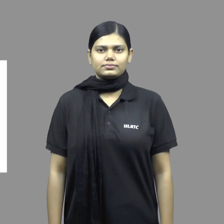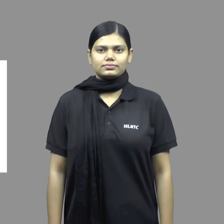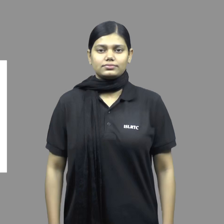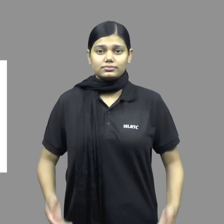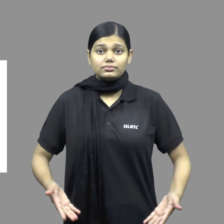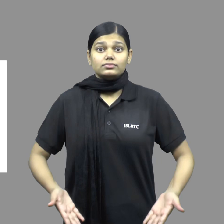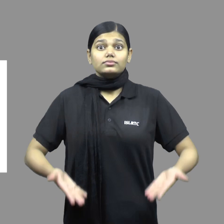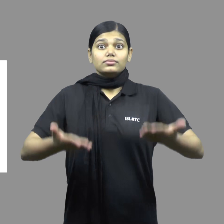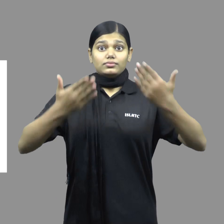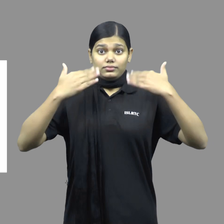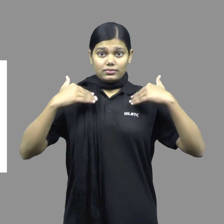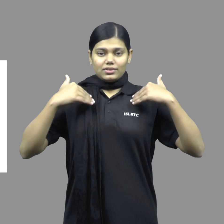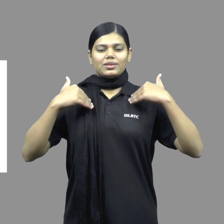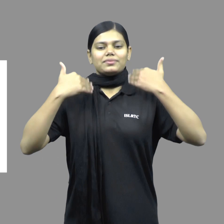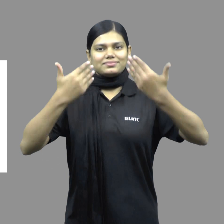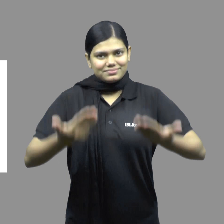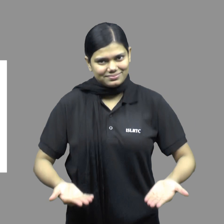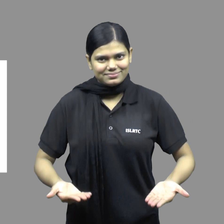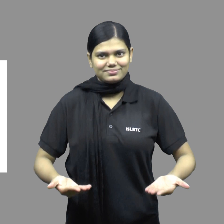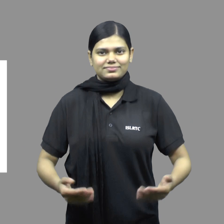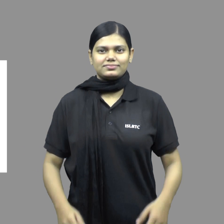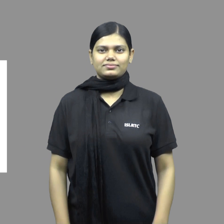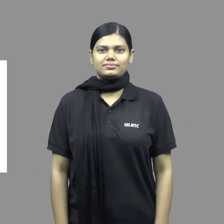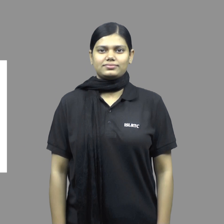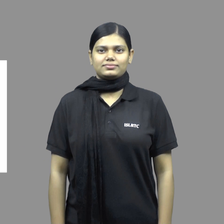Aspiration